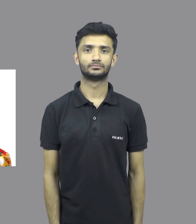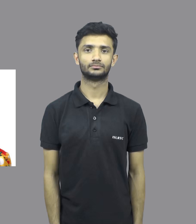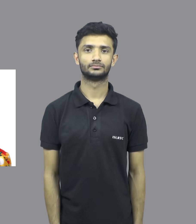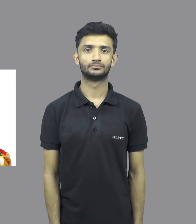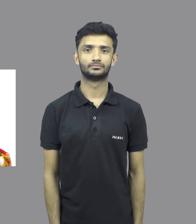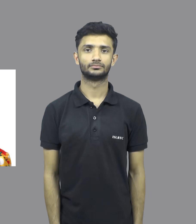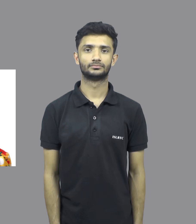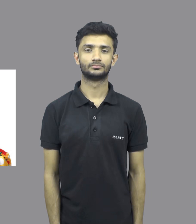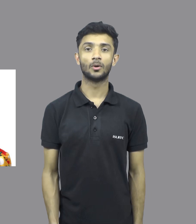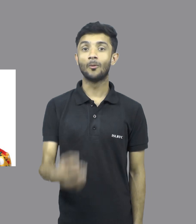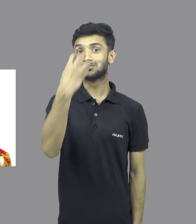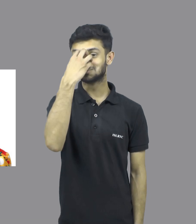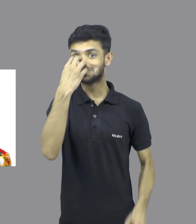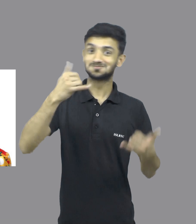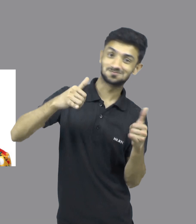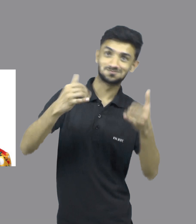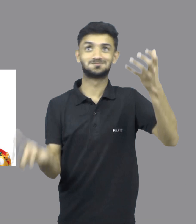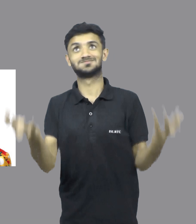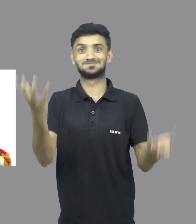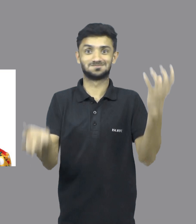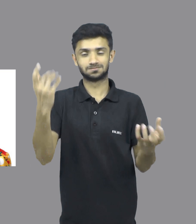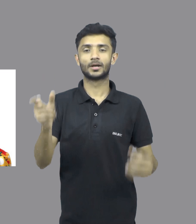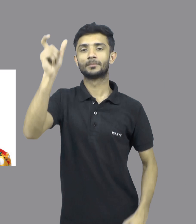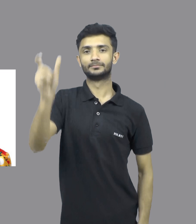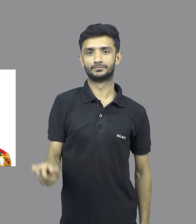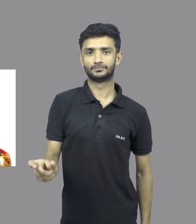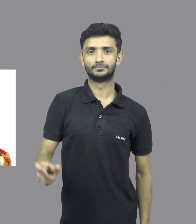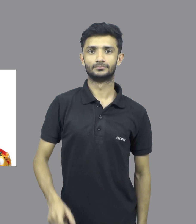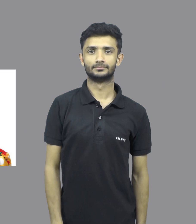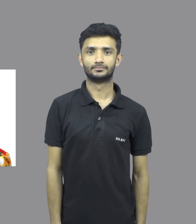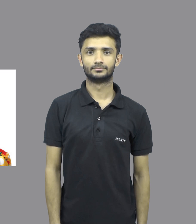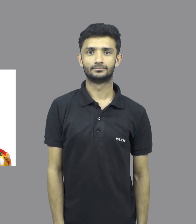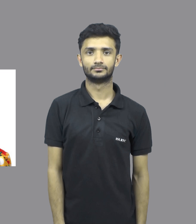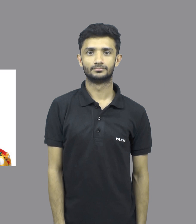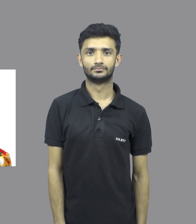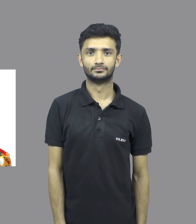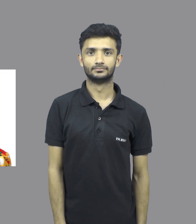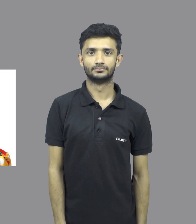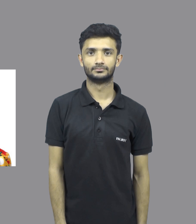Clown